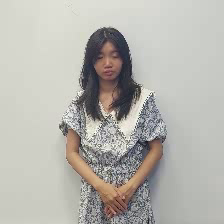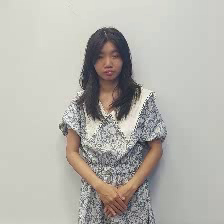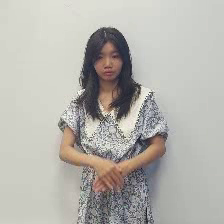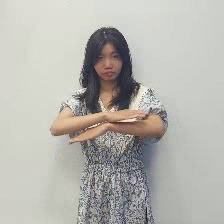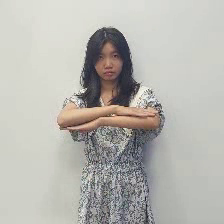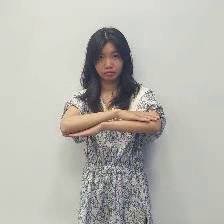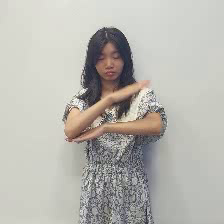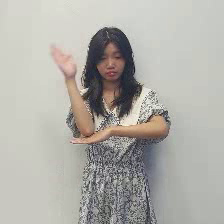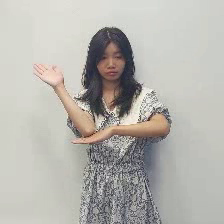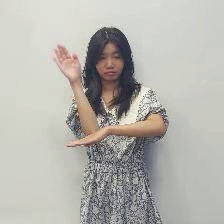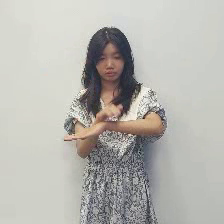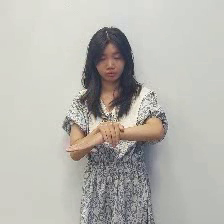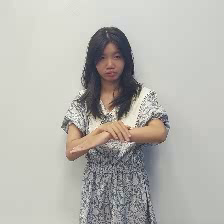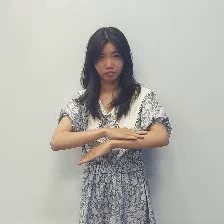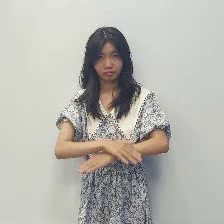Ban ngày